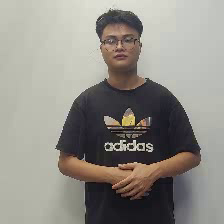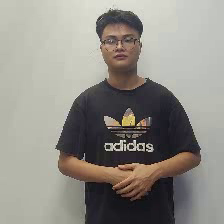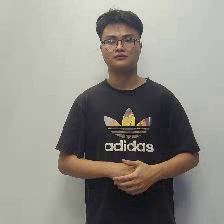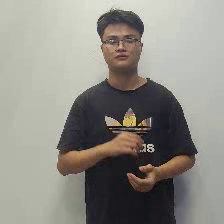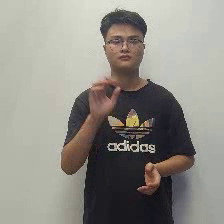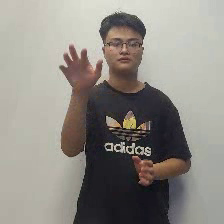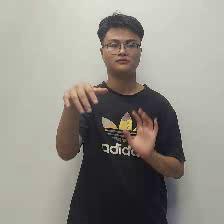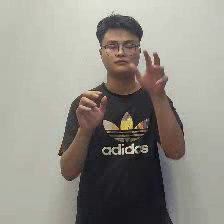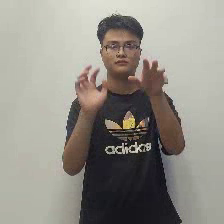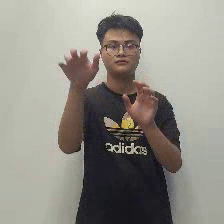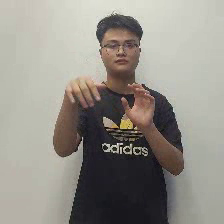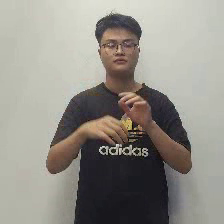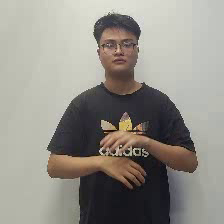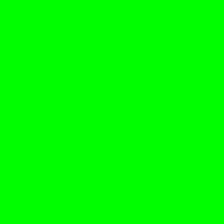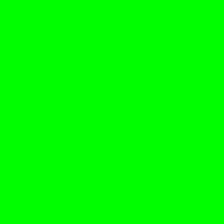Con gấu